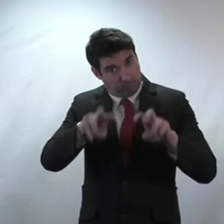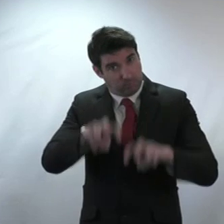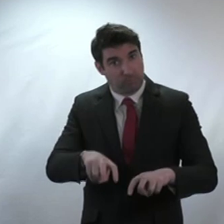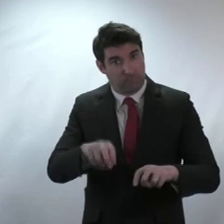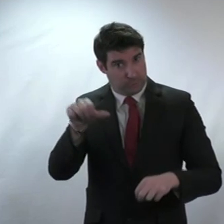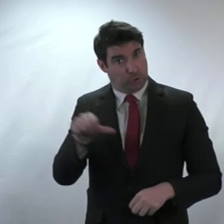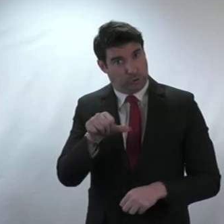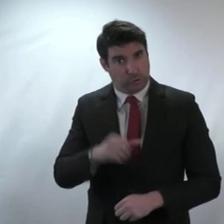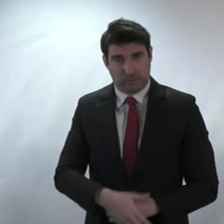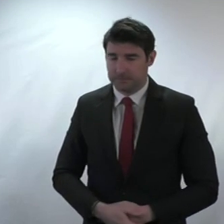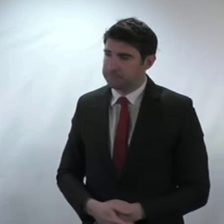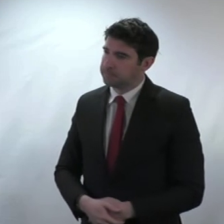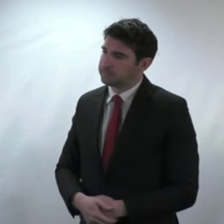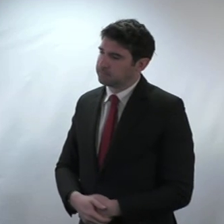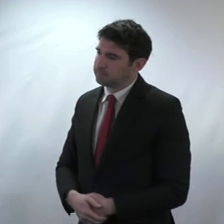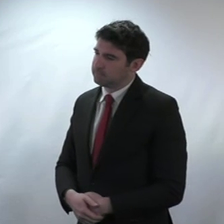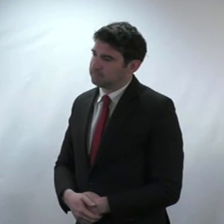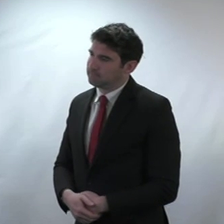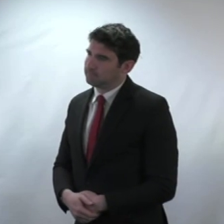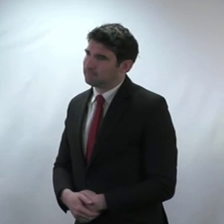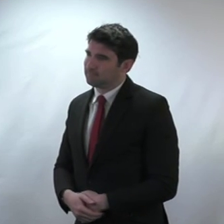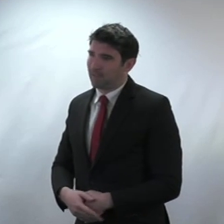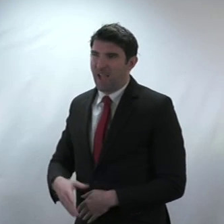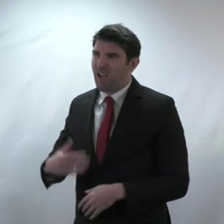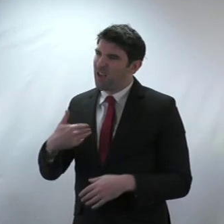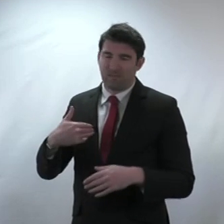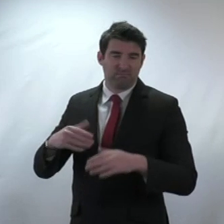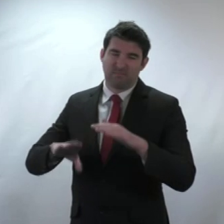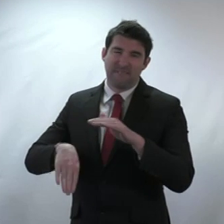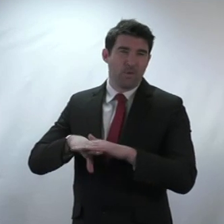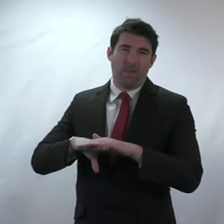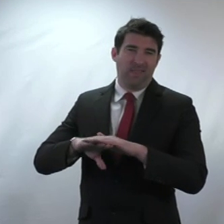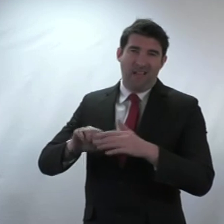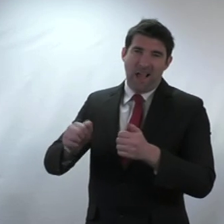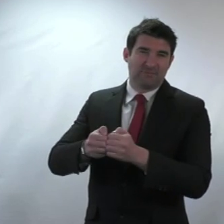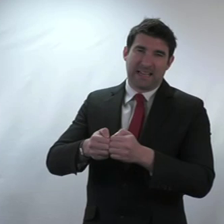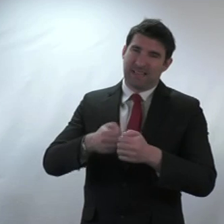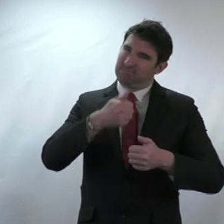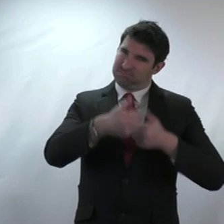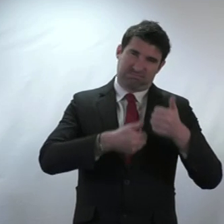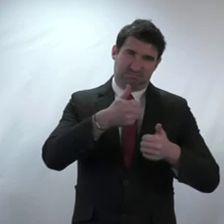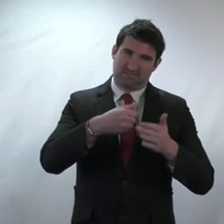Thank you, Mr Speaker—I share your enthusiasm for what Kevin Sinfield—